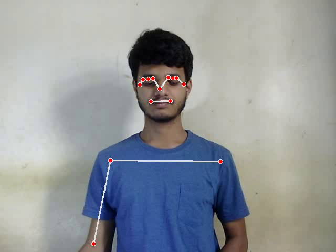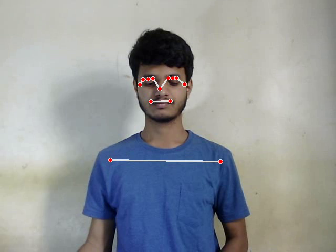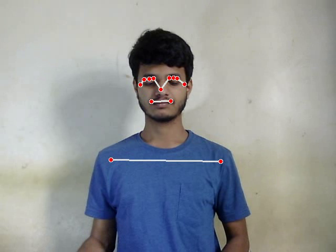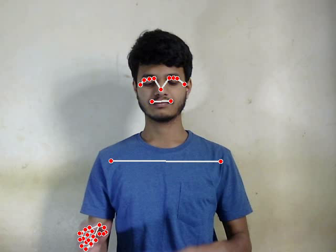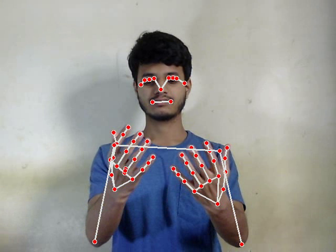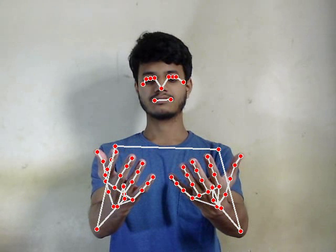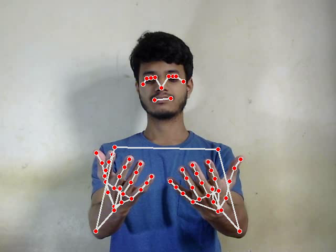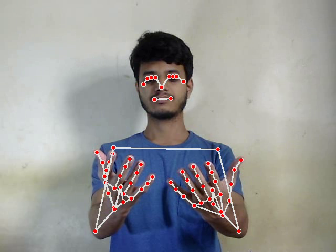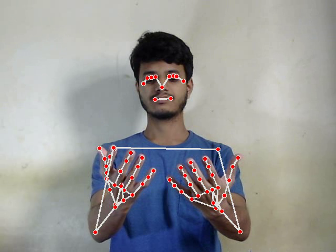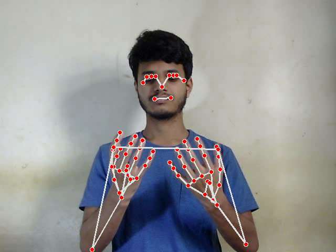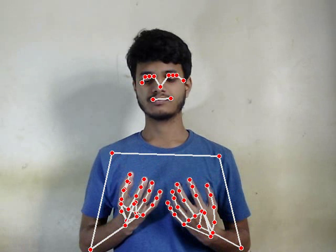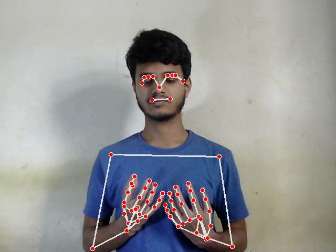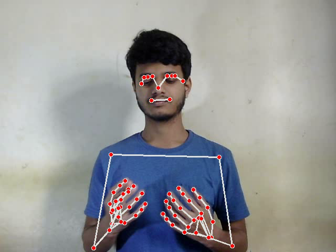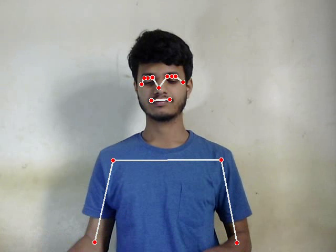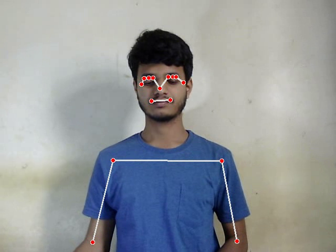want